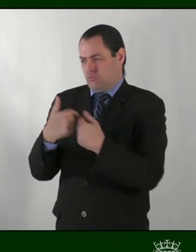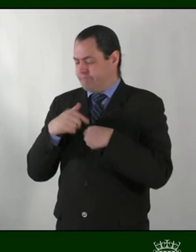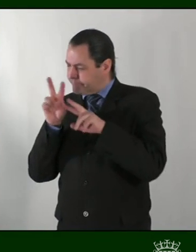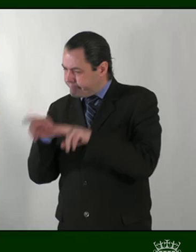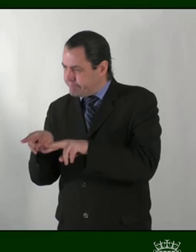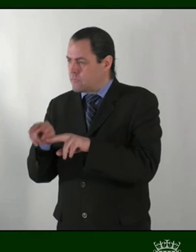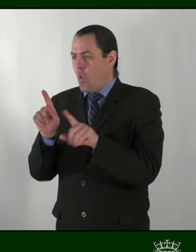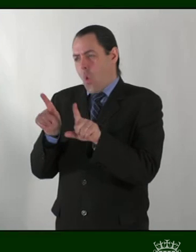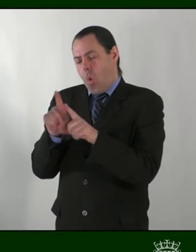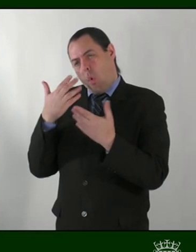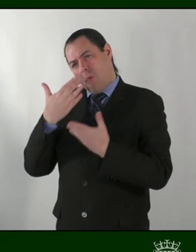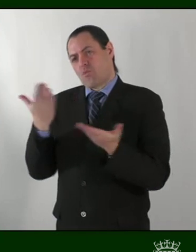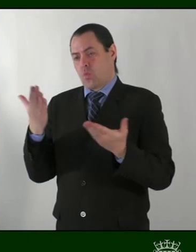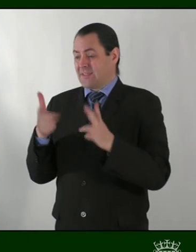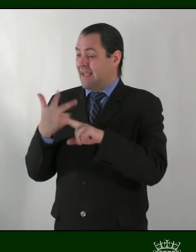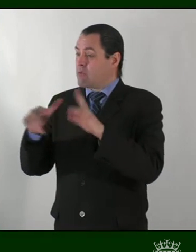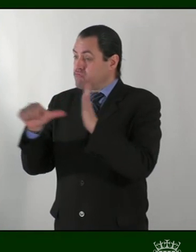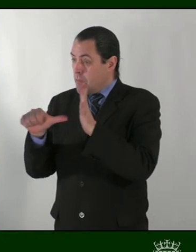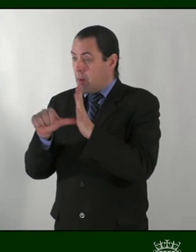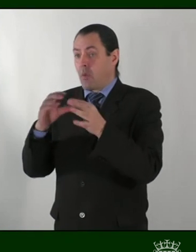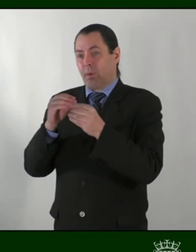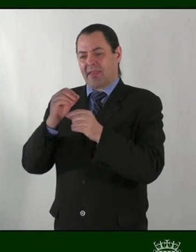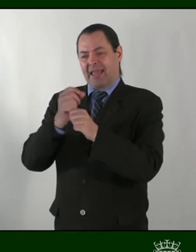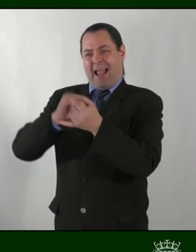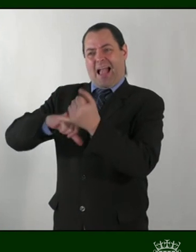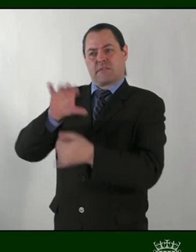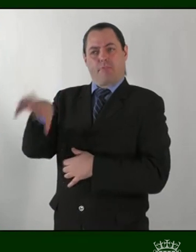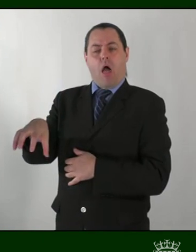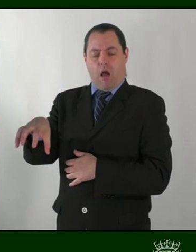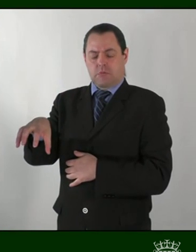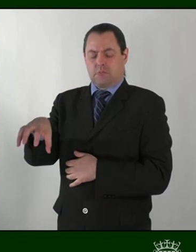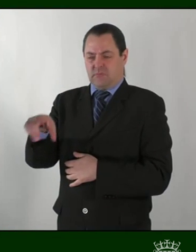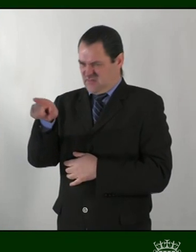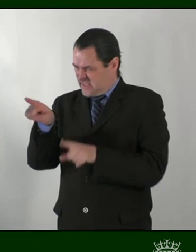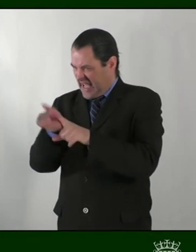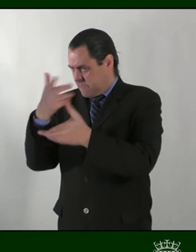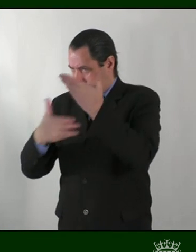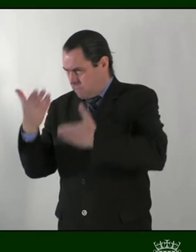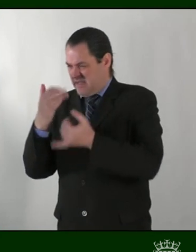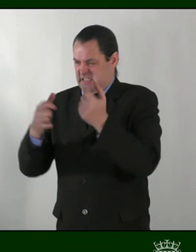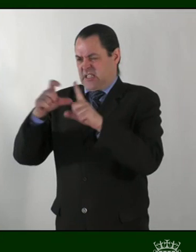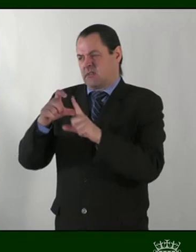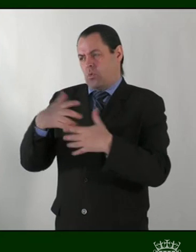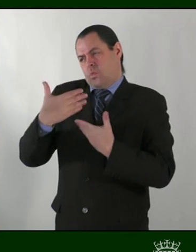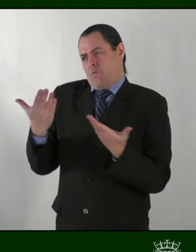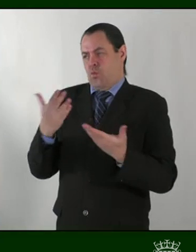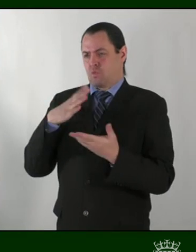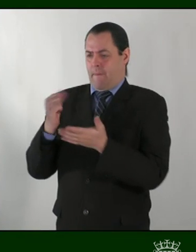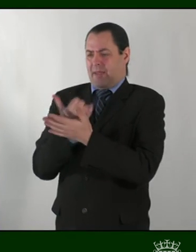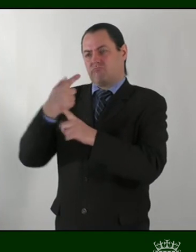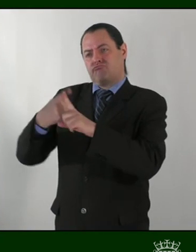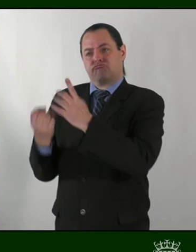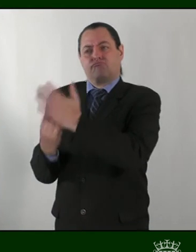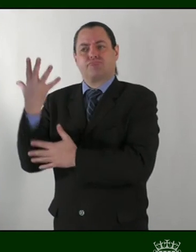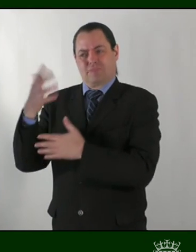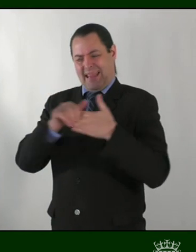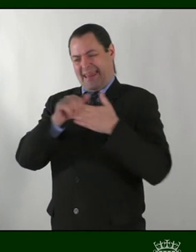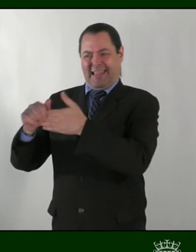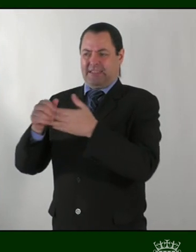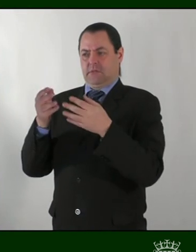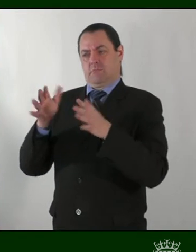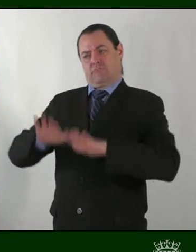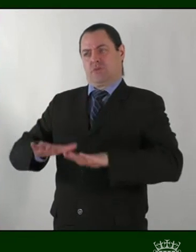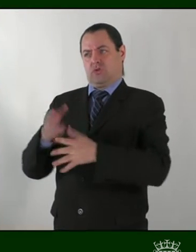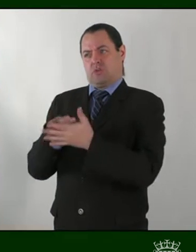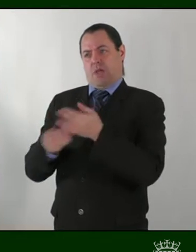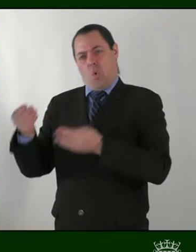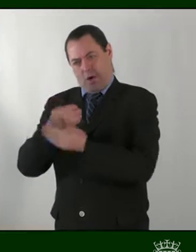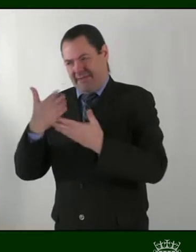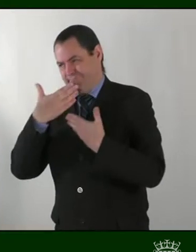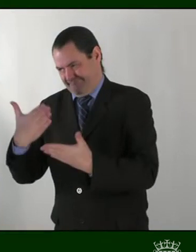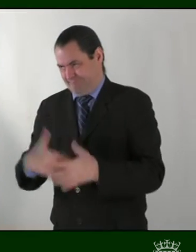We will ensure, of course, that if there is a problem with the gasification plant that she describes, Sunderland will continue to prosper and to lead the UK economy.